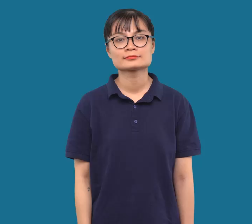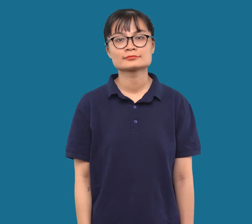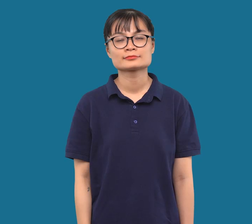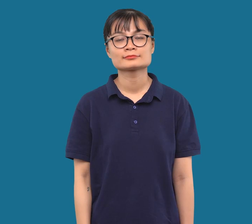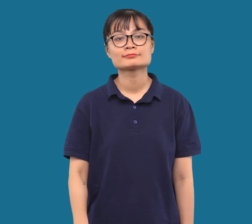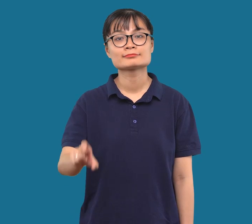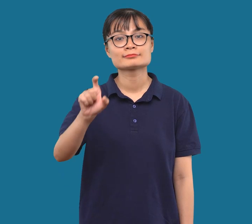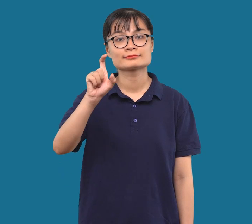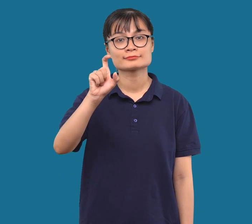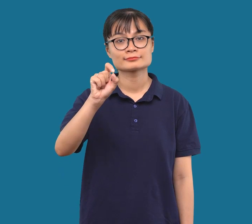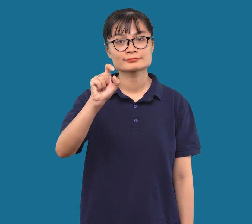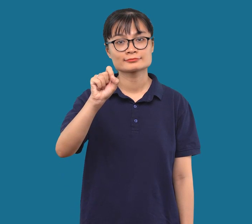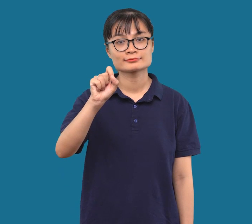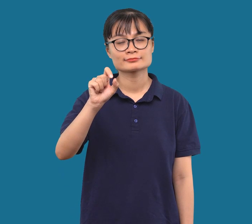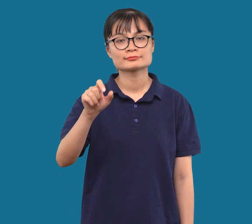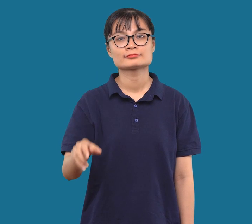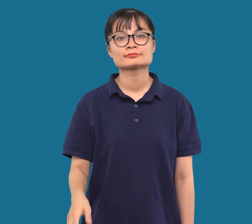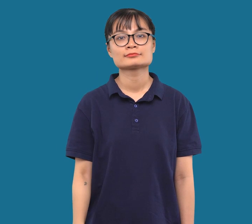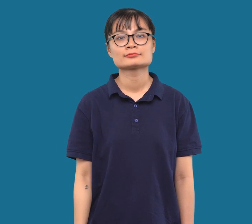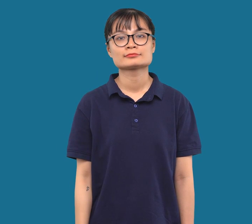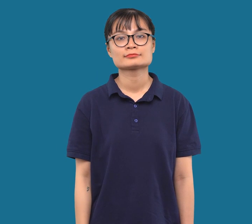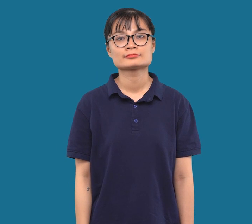10